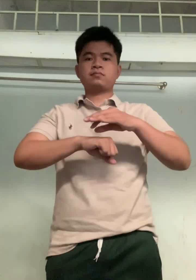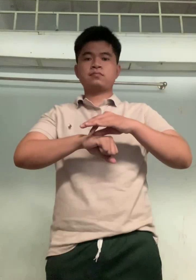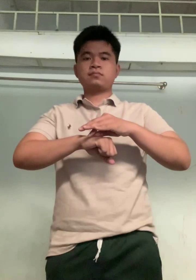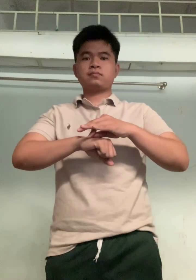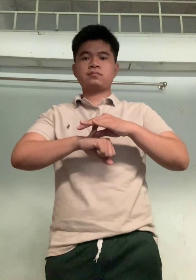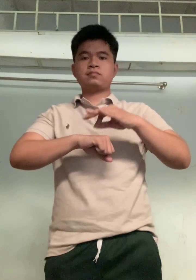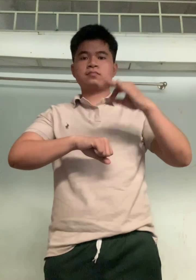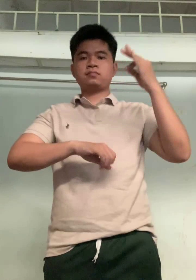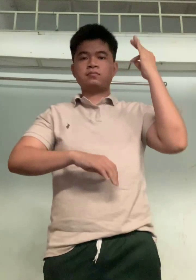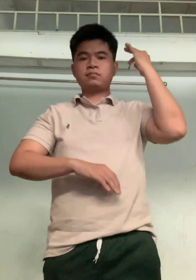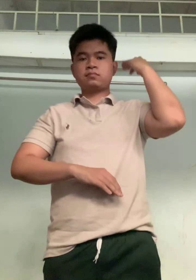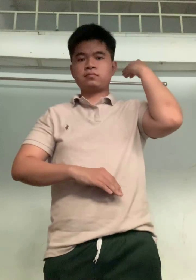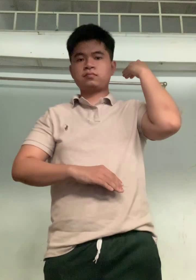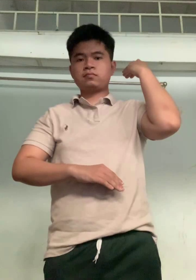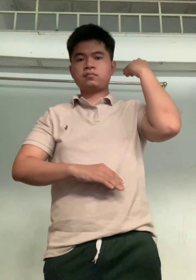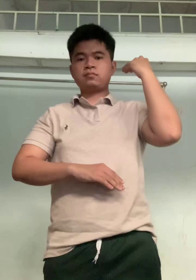tuan truoc